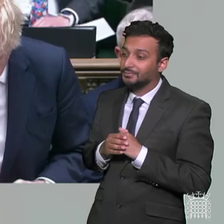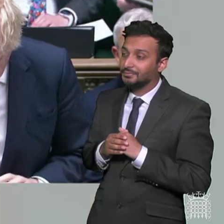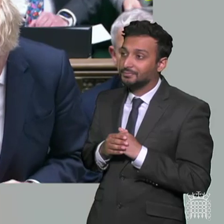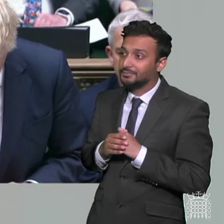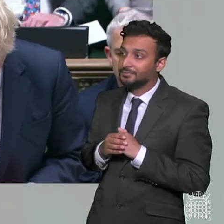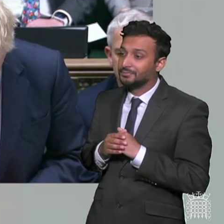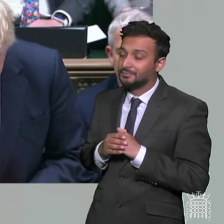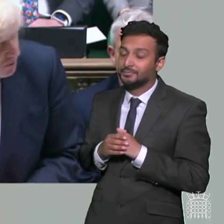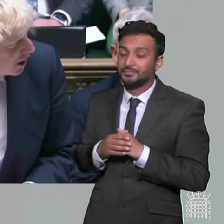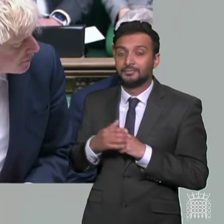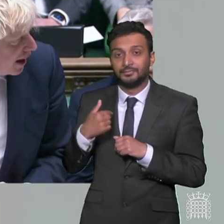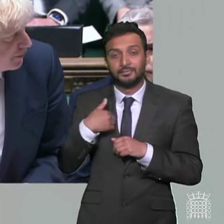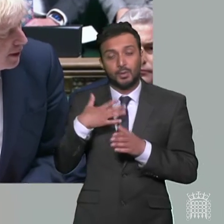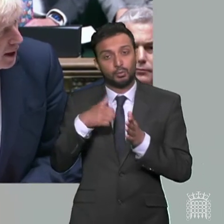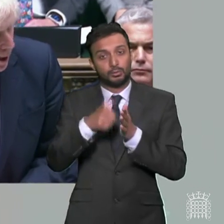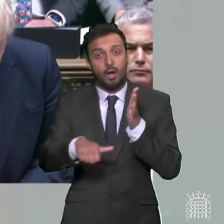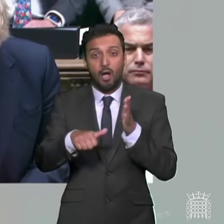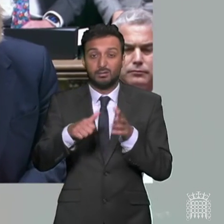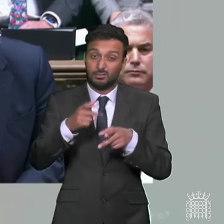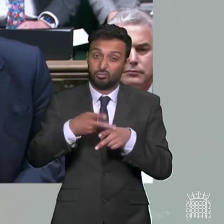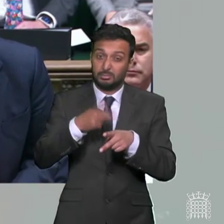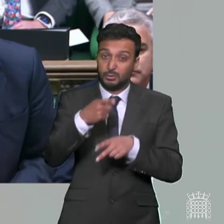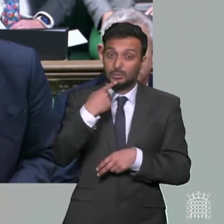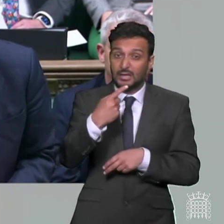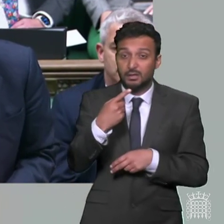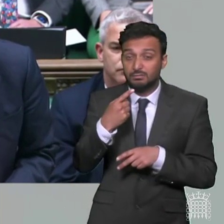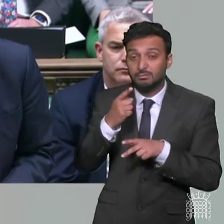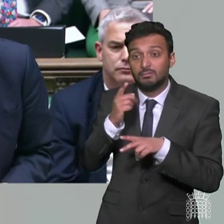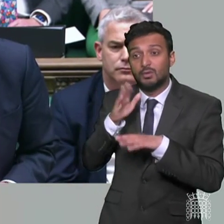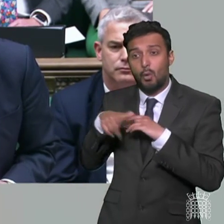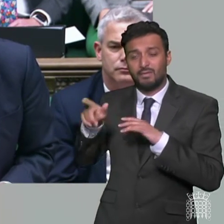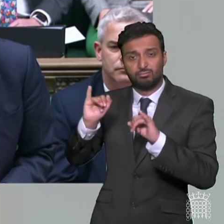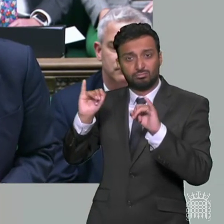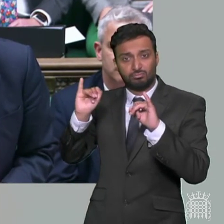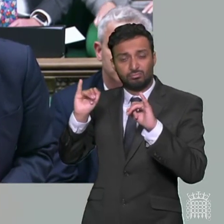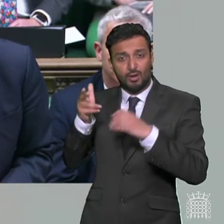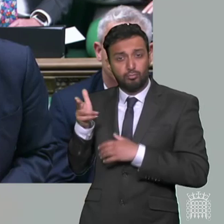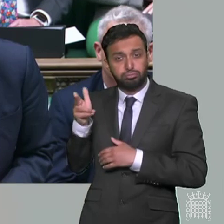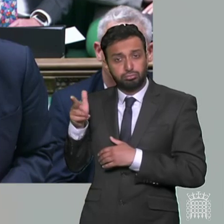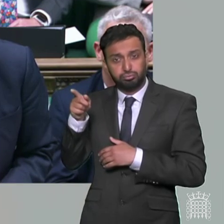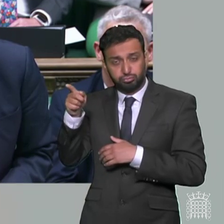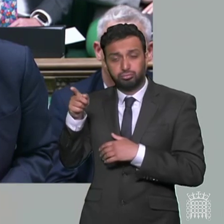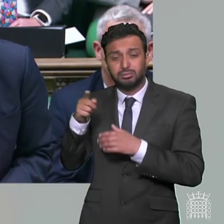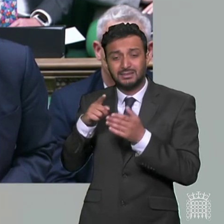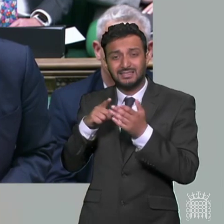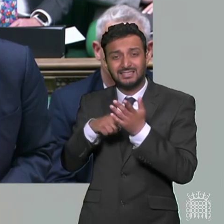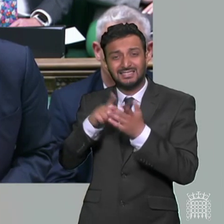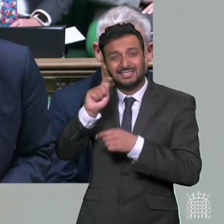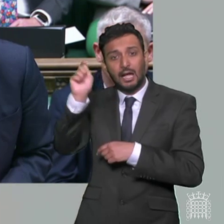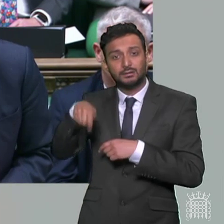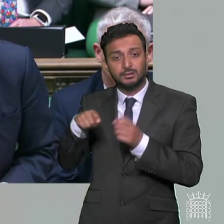Mr Speaker, I want to begin by echoing what you have just said about the reports of the fatal shooting in a Texan primary school.